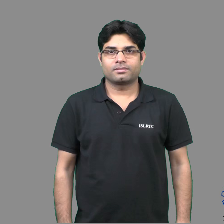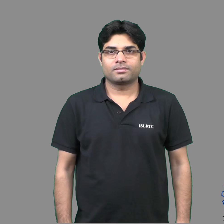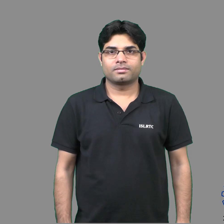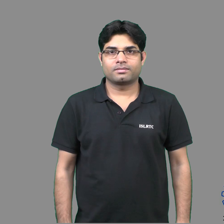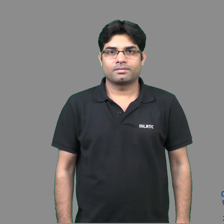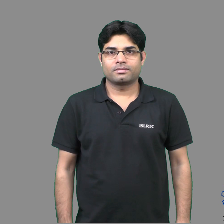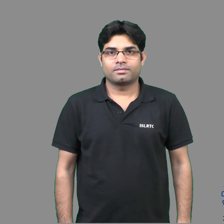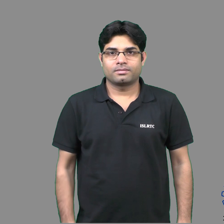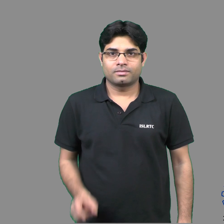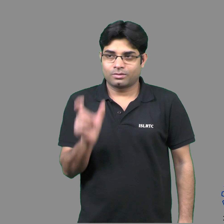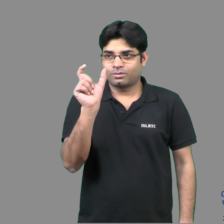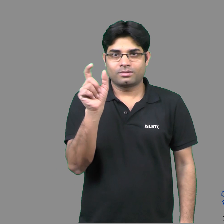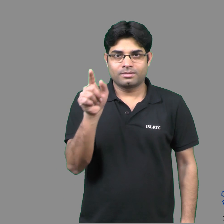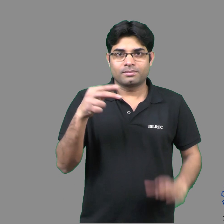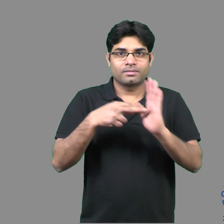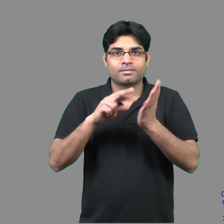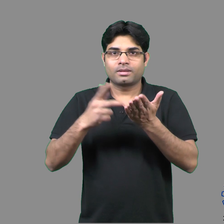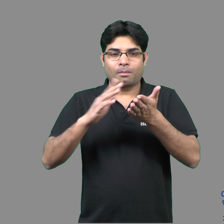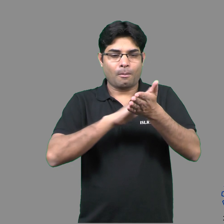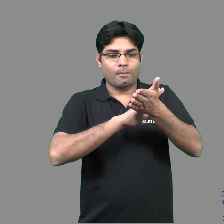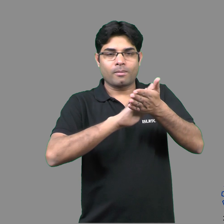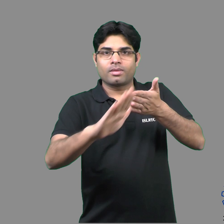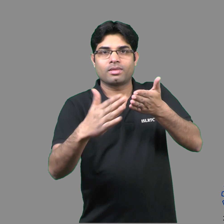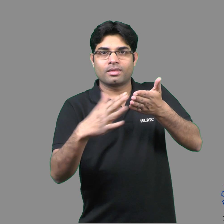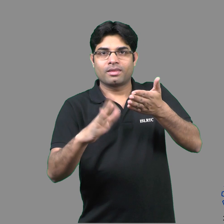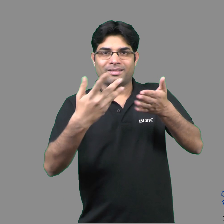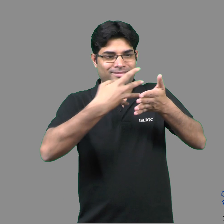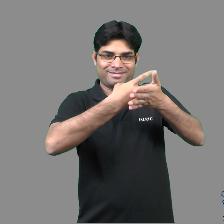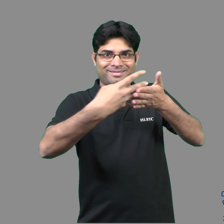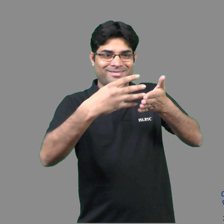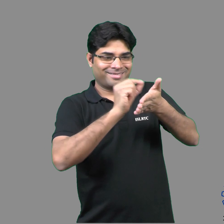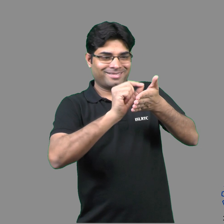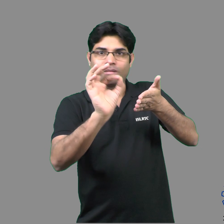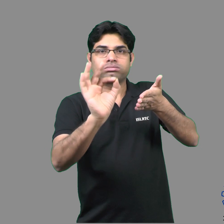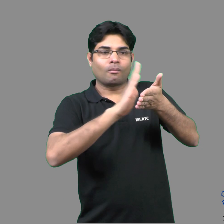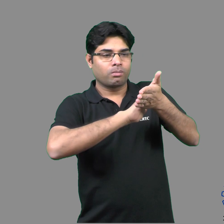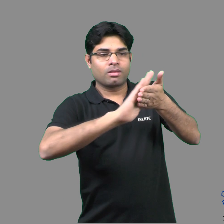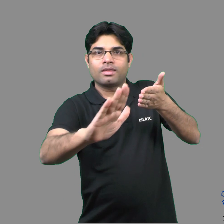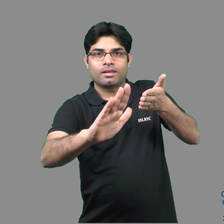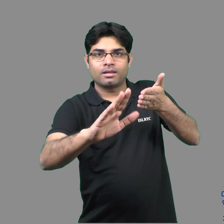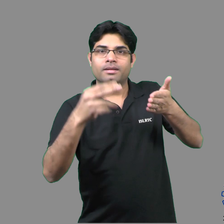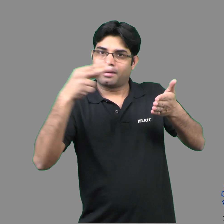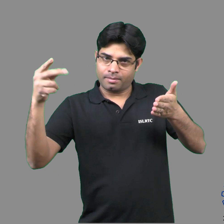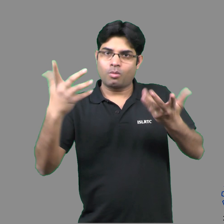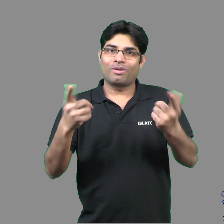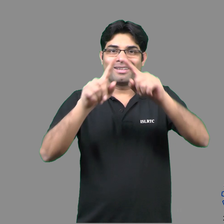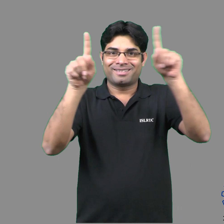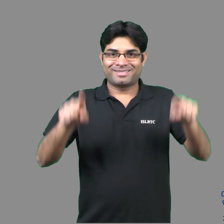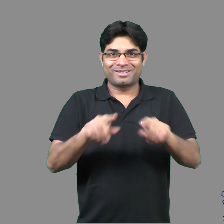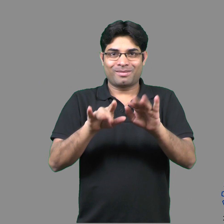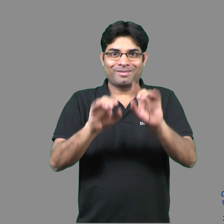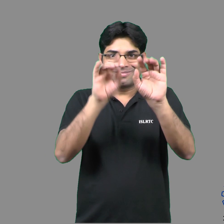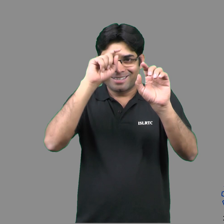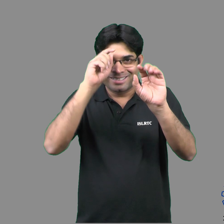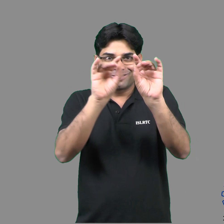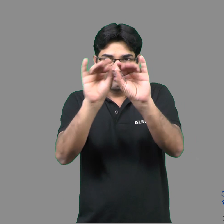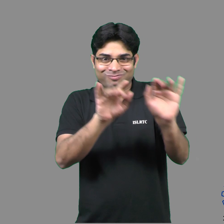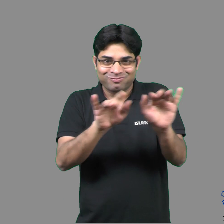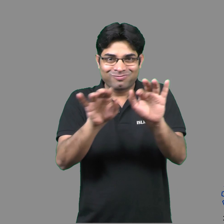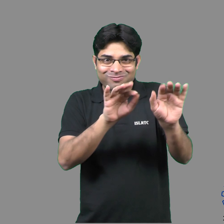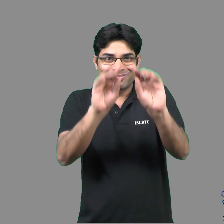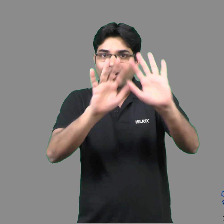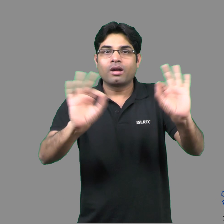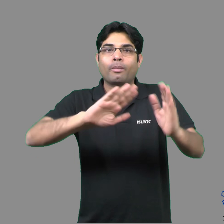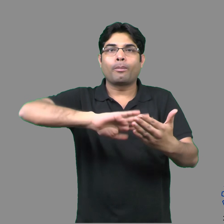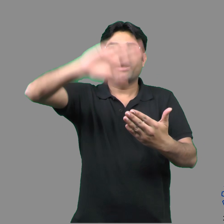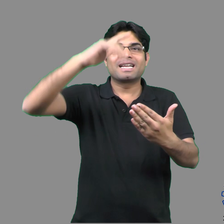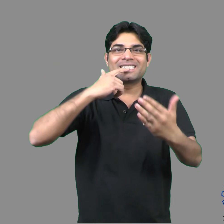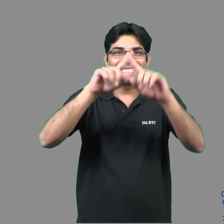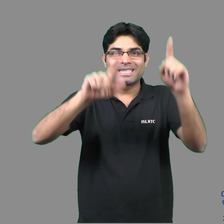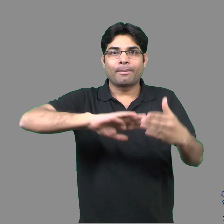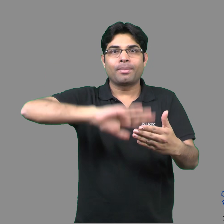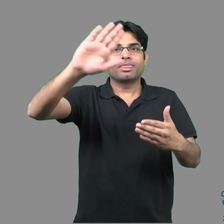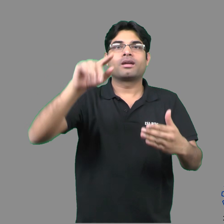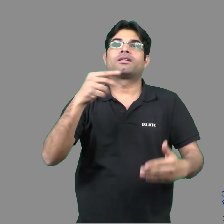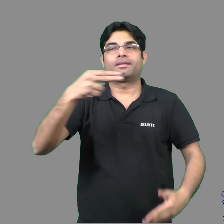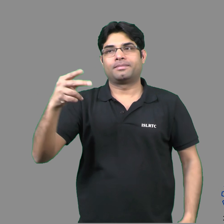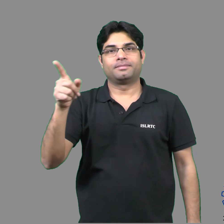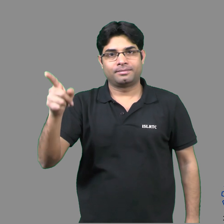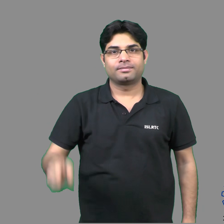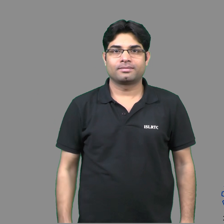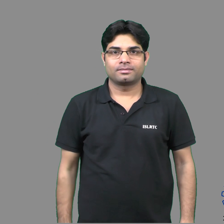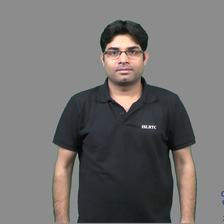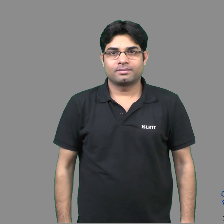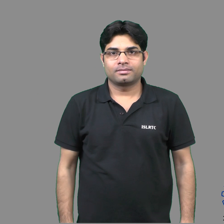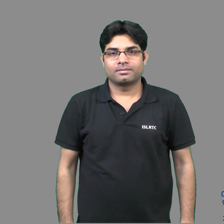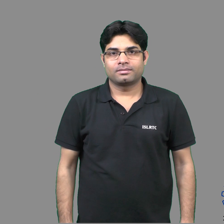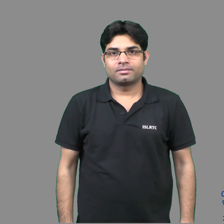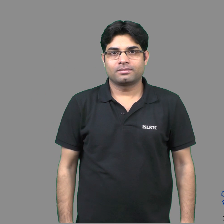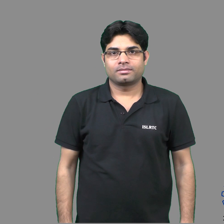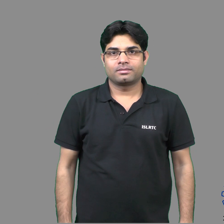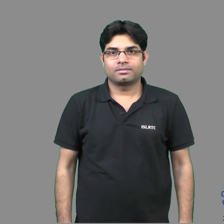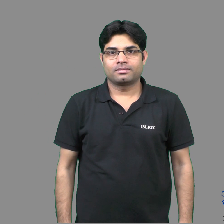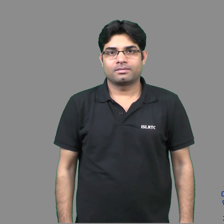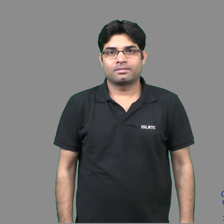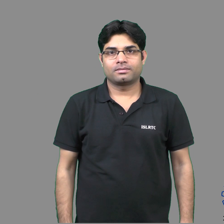Blank